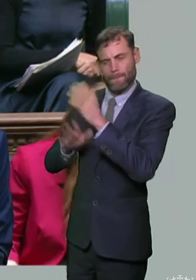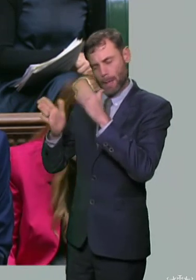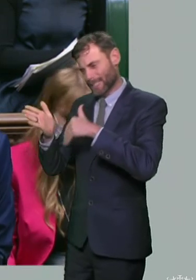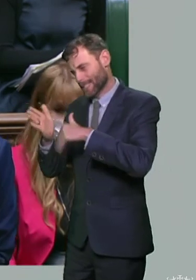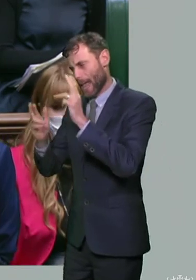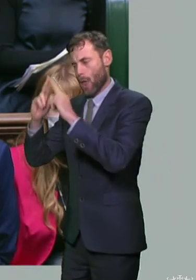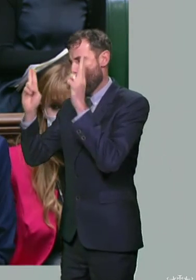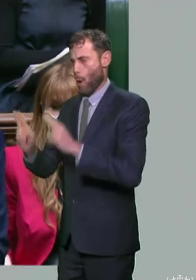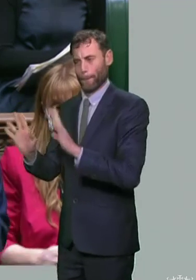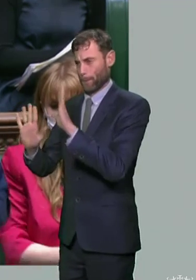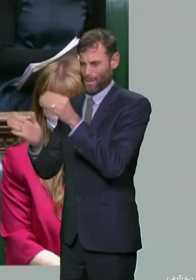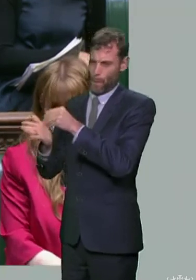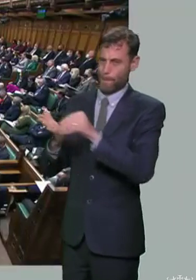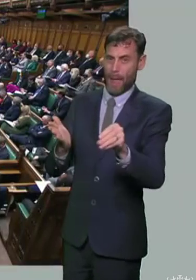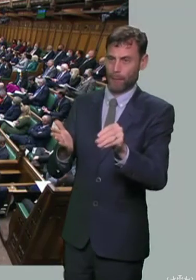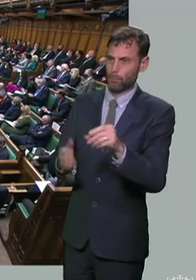That is another broken promise, isn’t it?